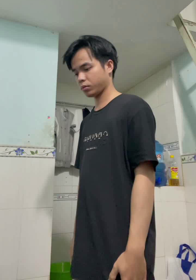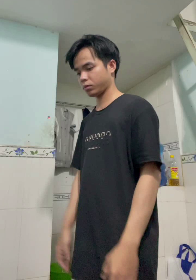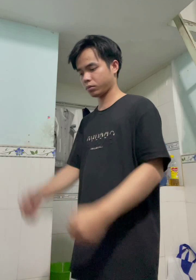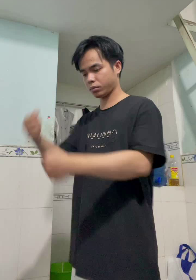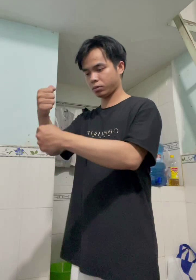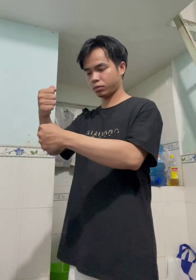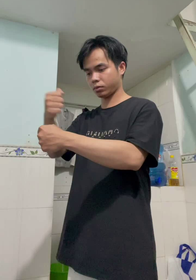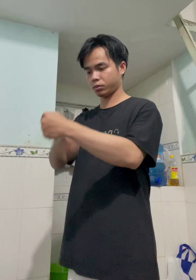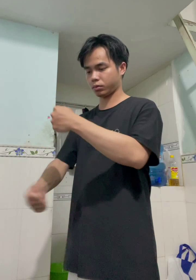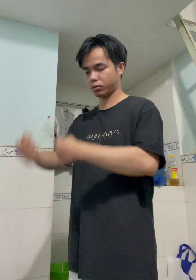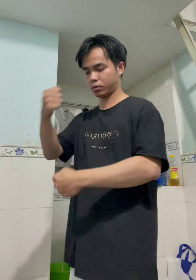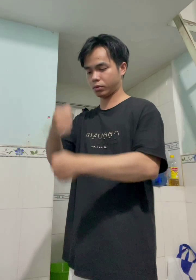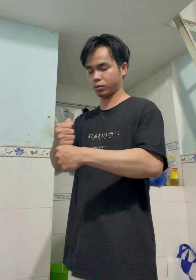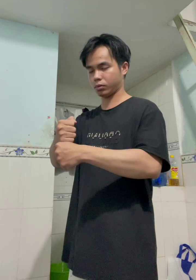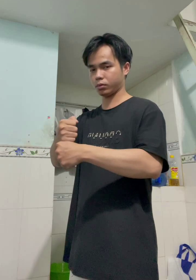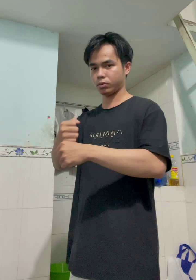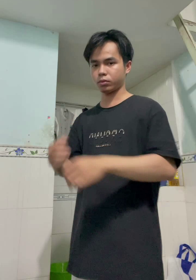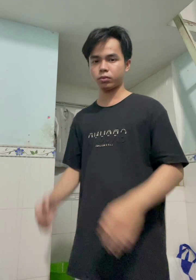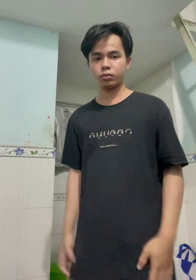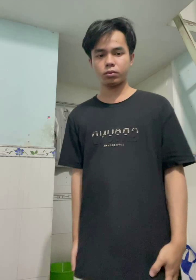nam